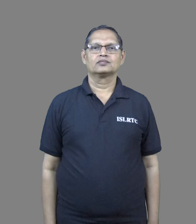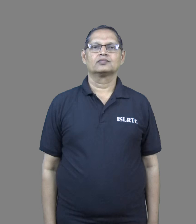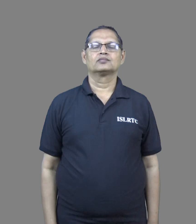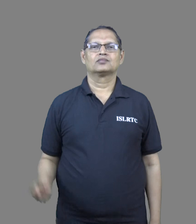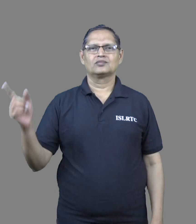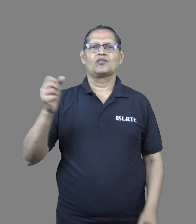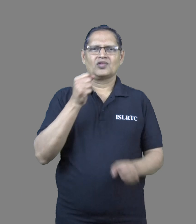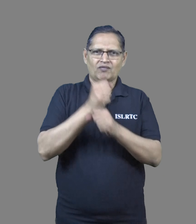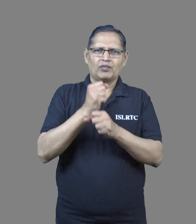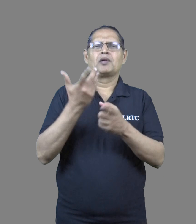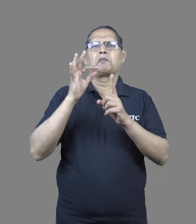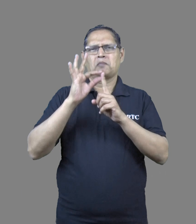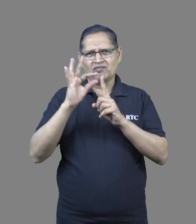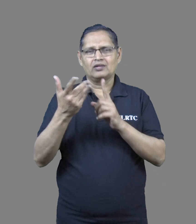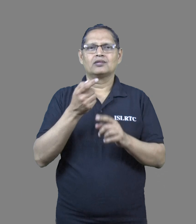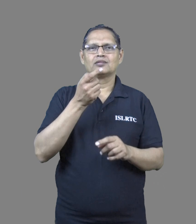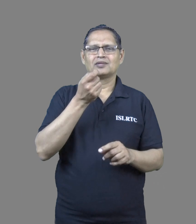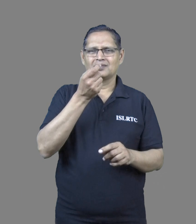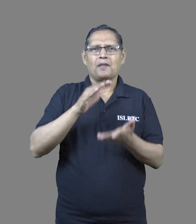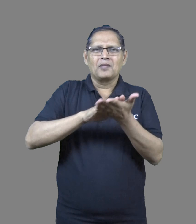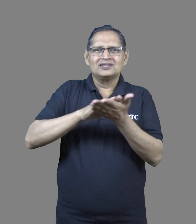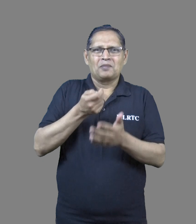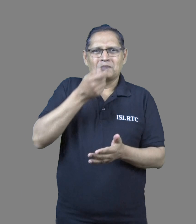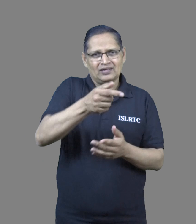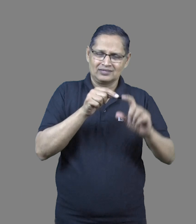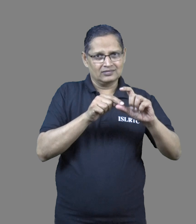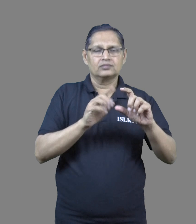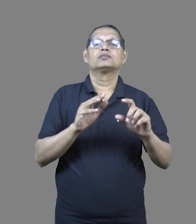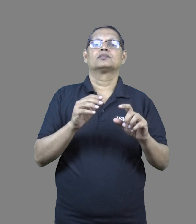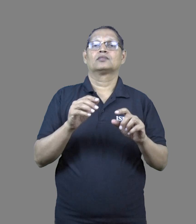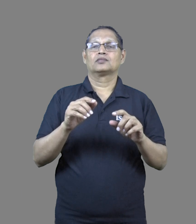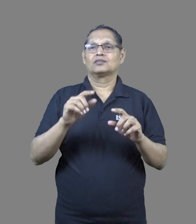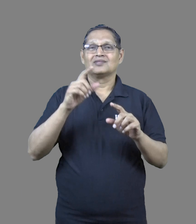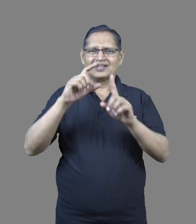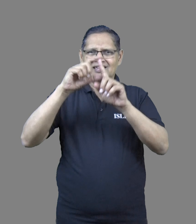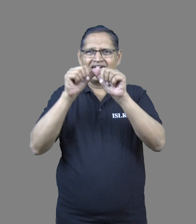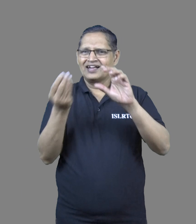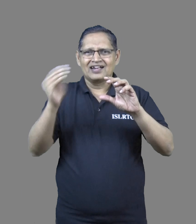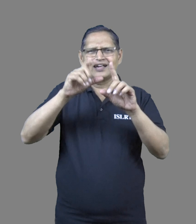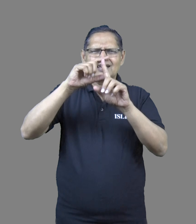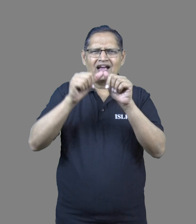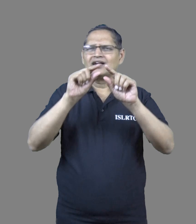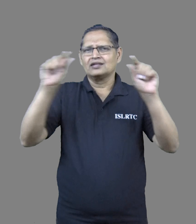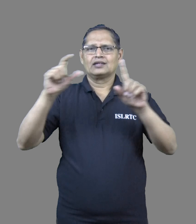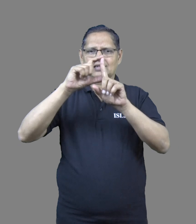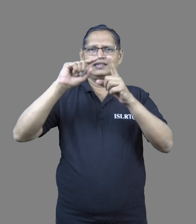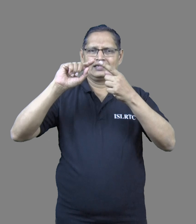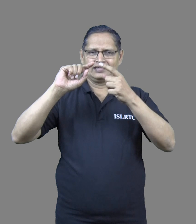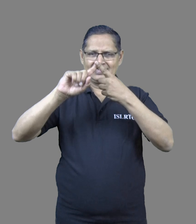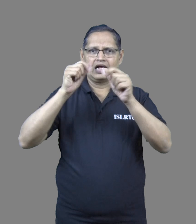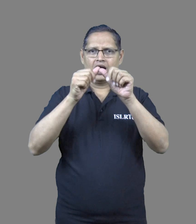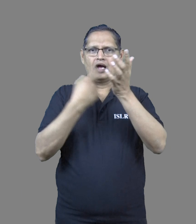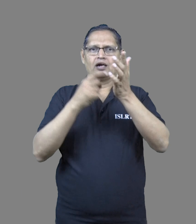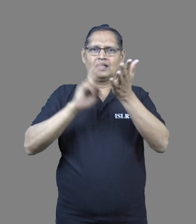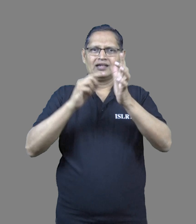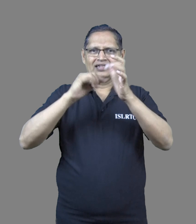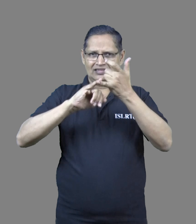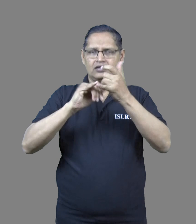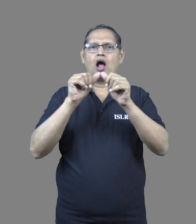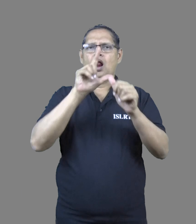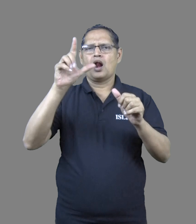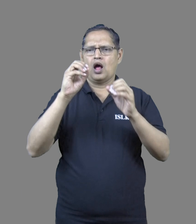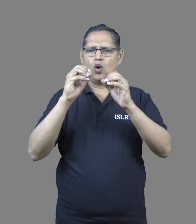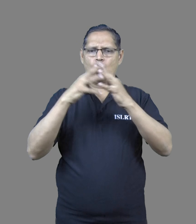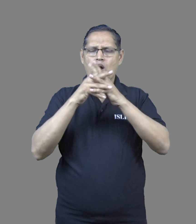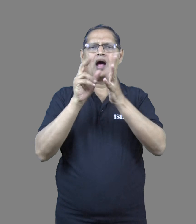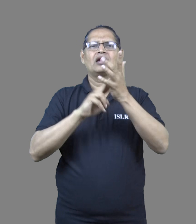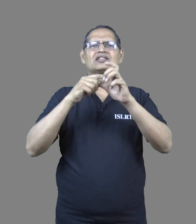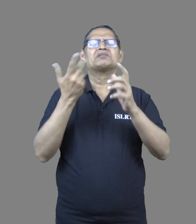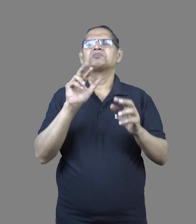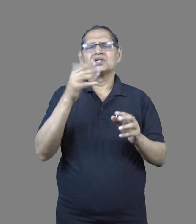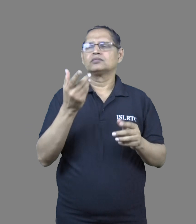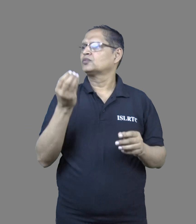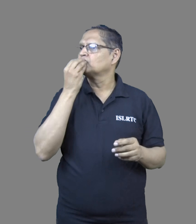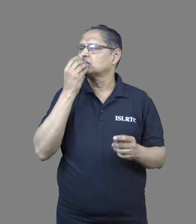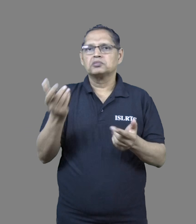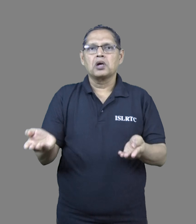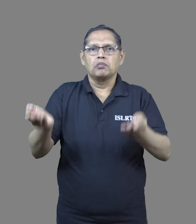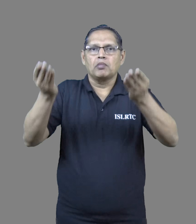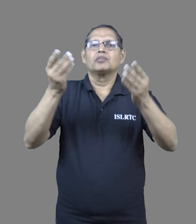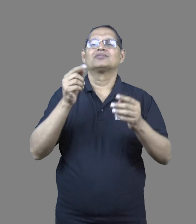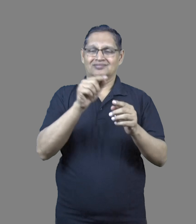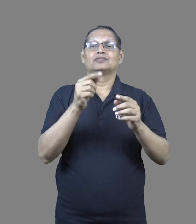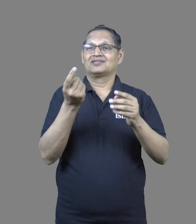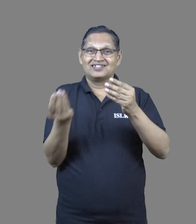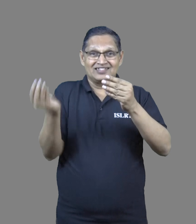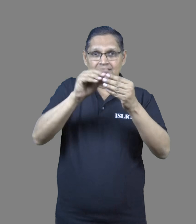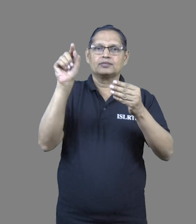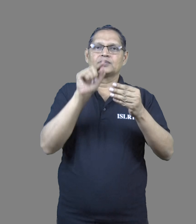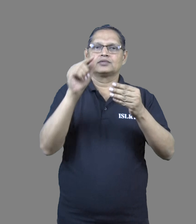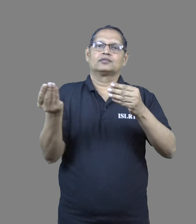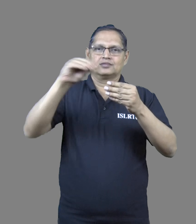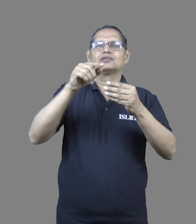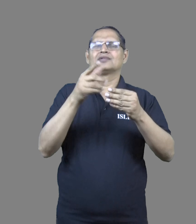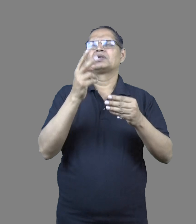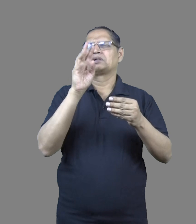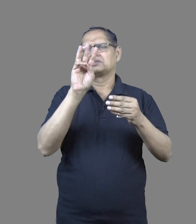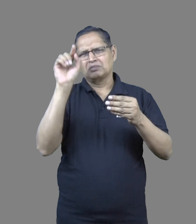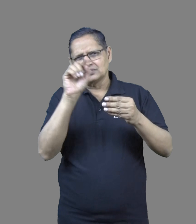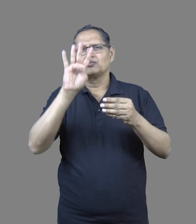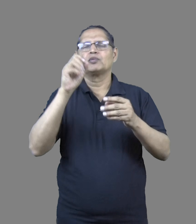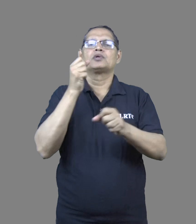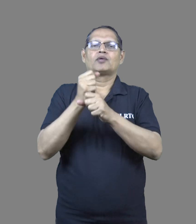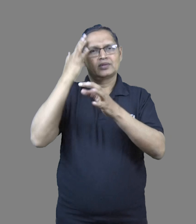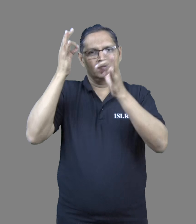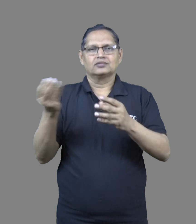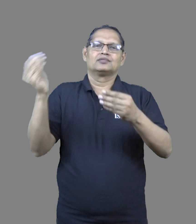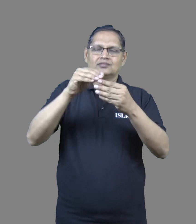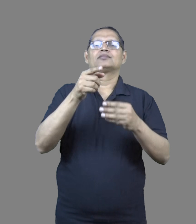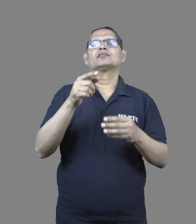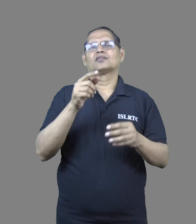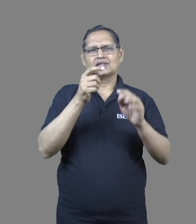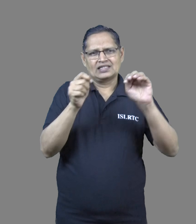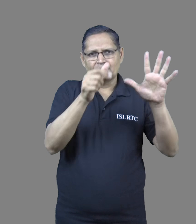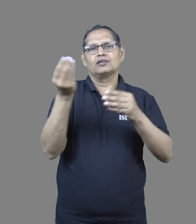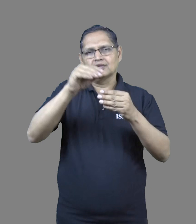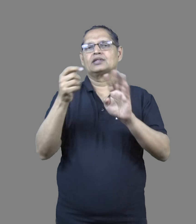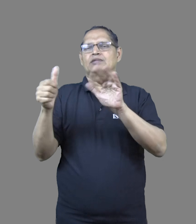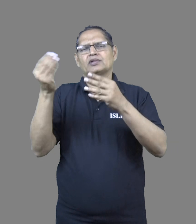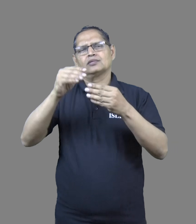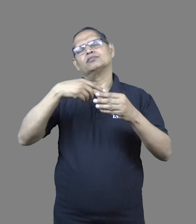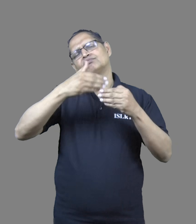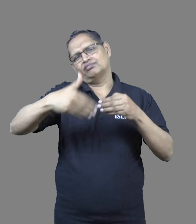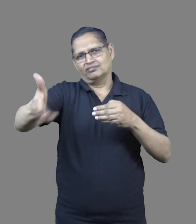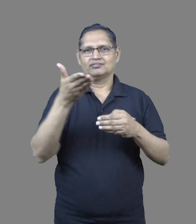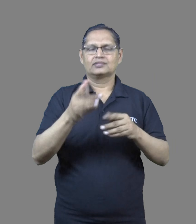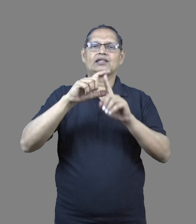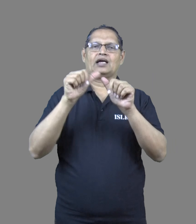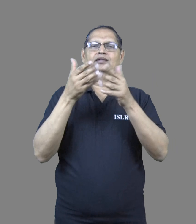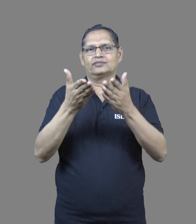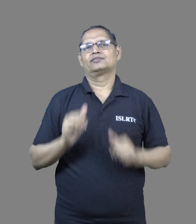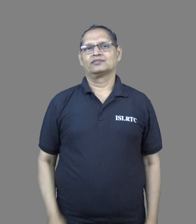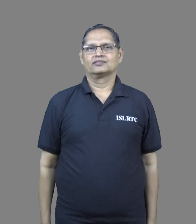Dearness Allowance (Da)